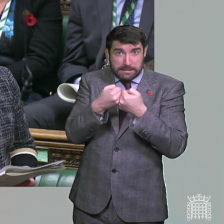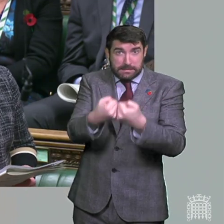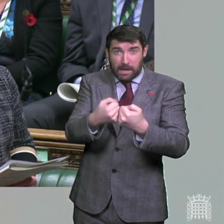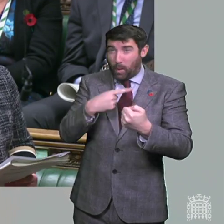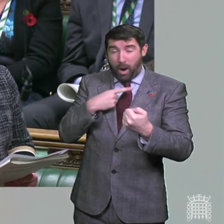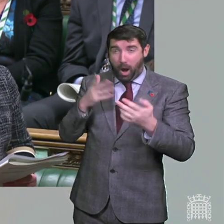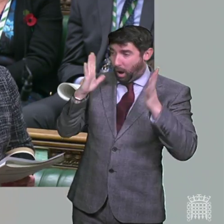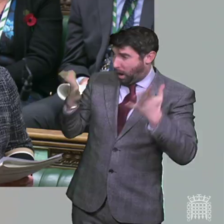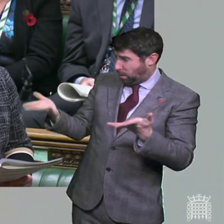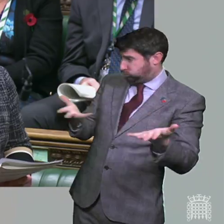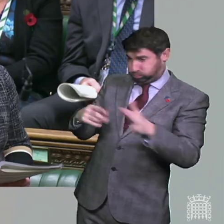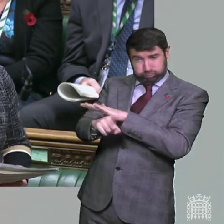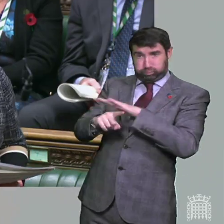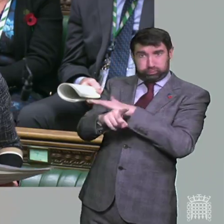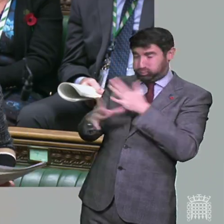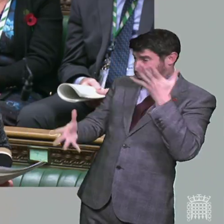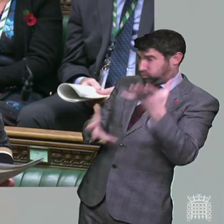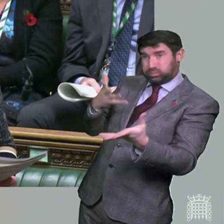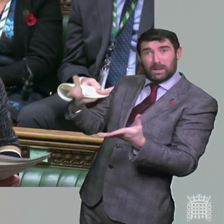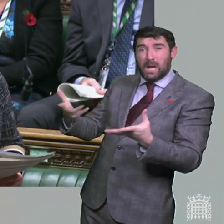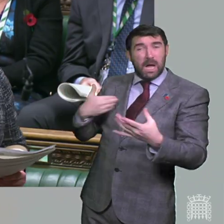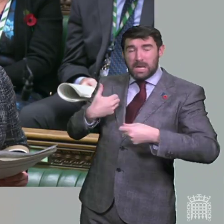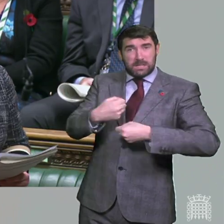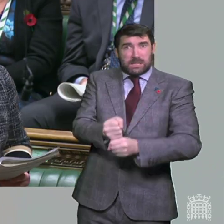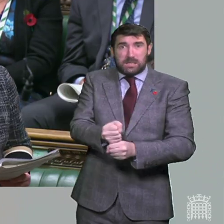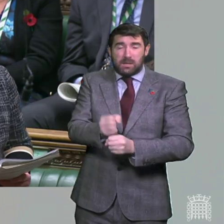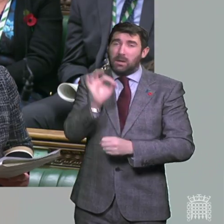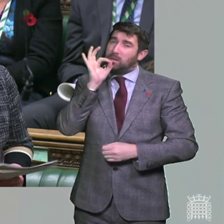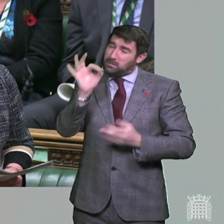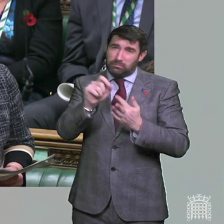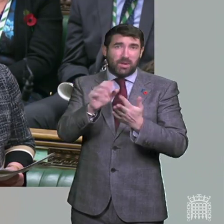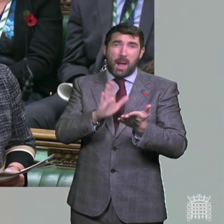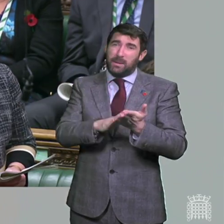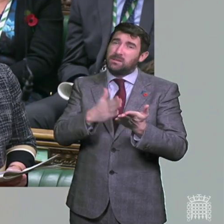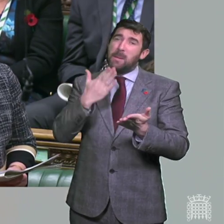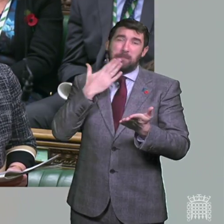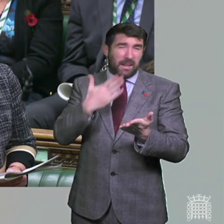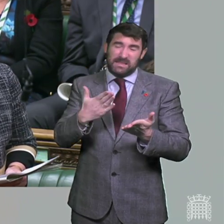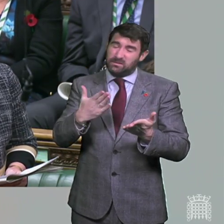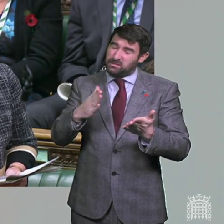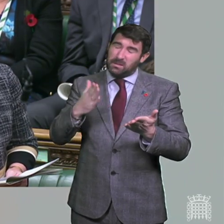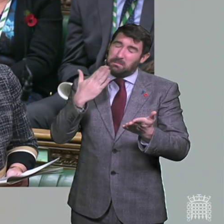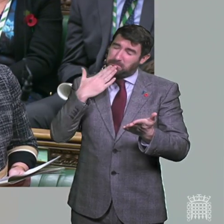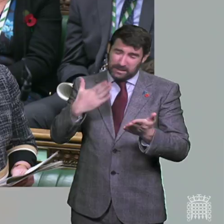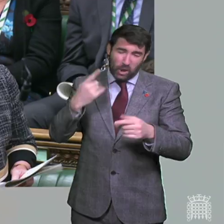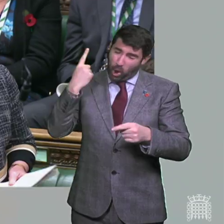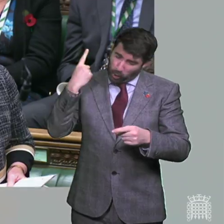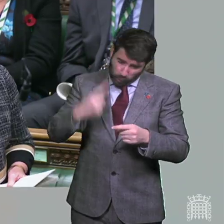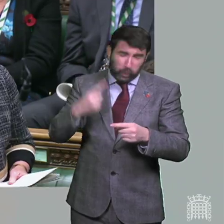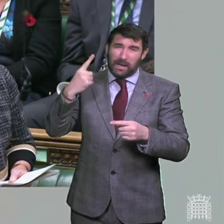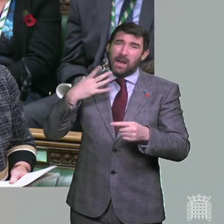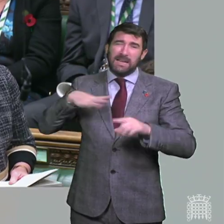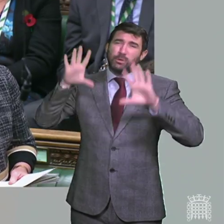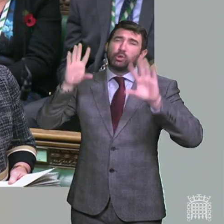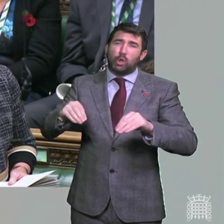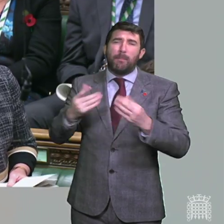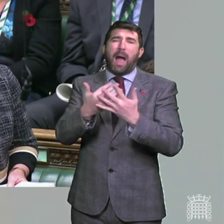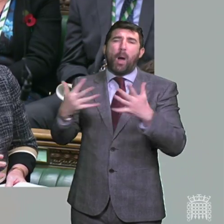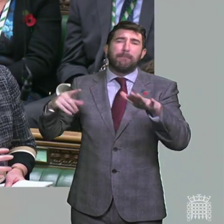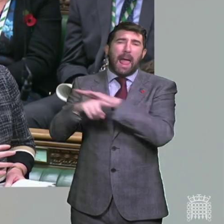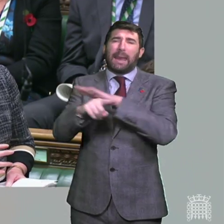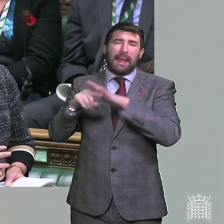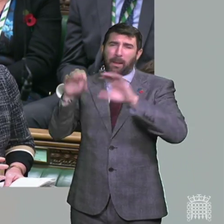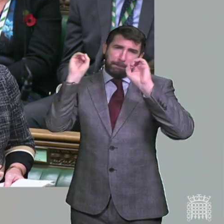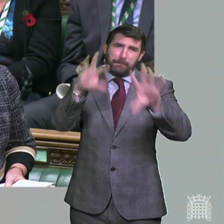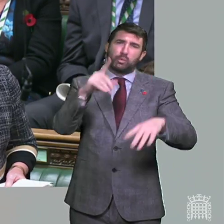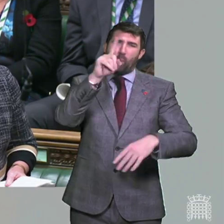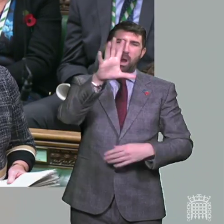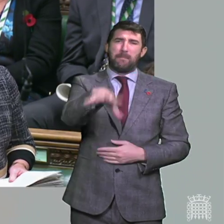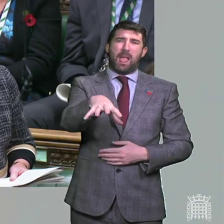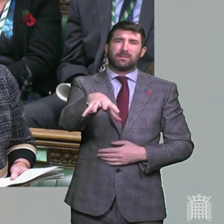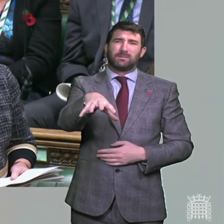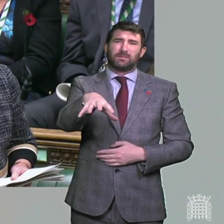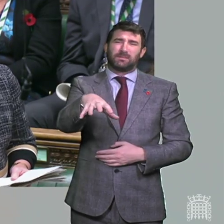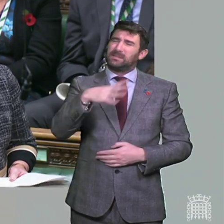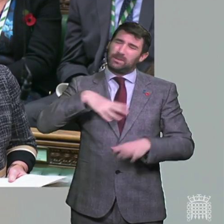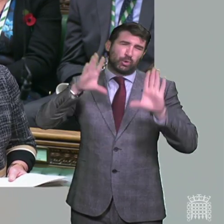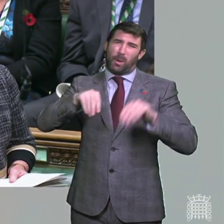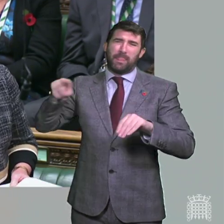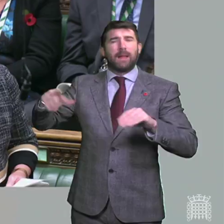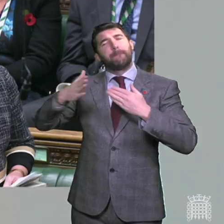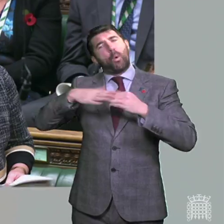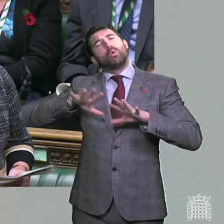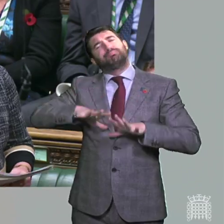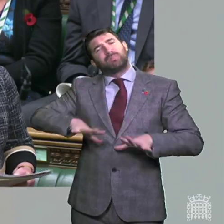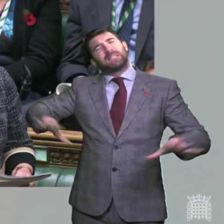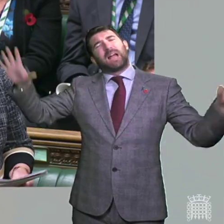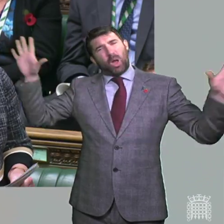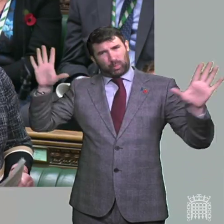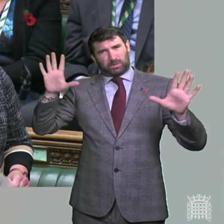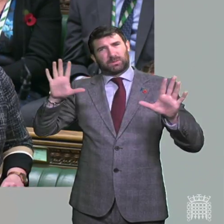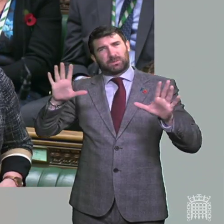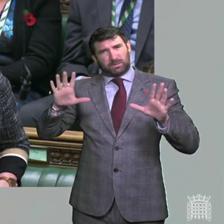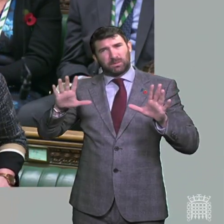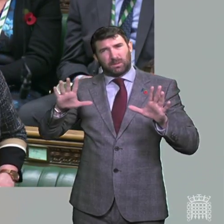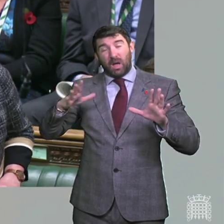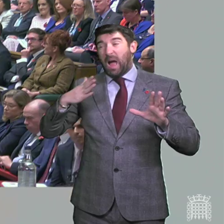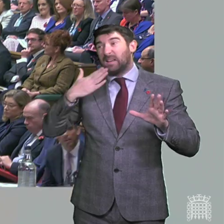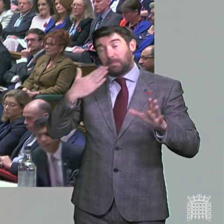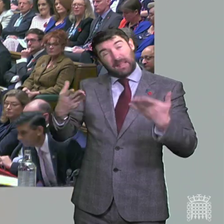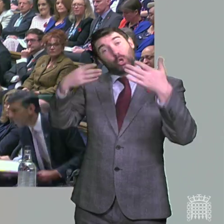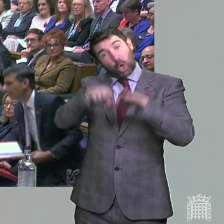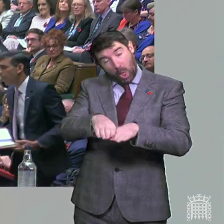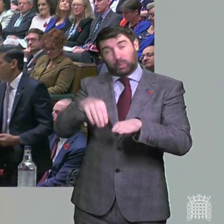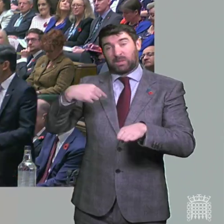Before services in Erewash hit breaking point, will my right honourable Friend commit to an immediate reduction in asylum seekers concentrated in one place, and will he intervene to set a timetable for permanent closure of accommodation centres at that location?